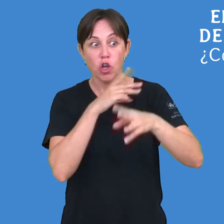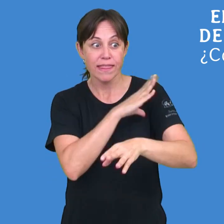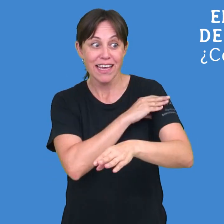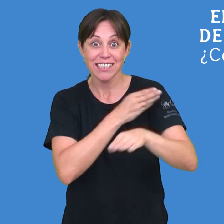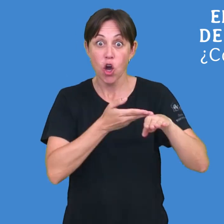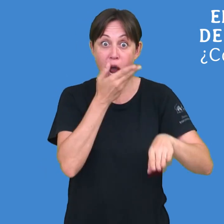tensión